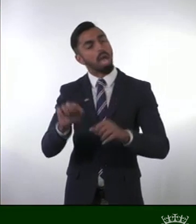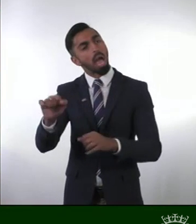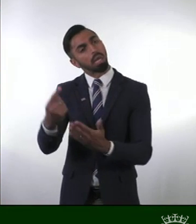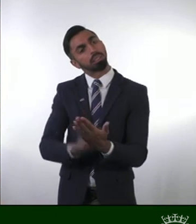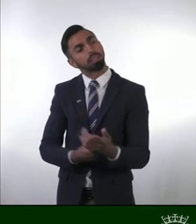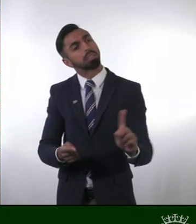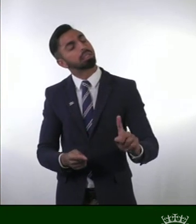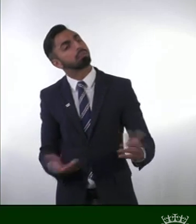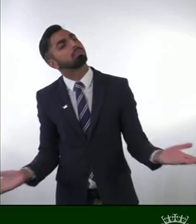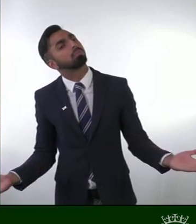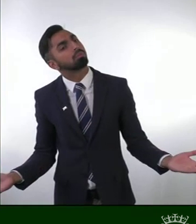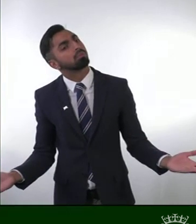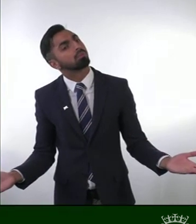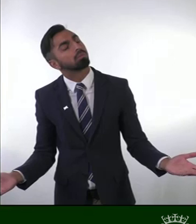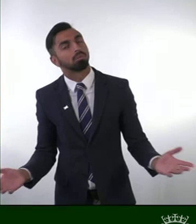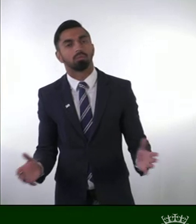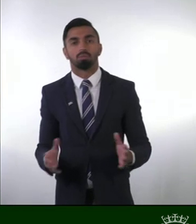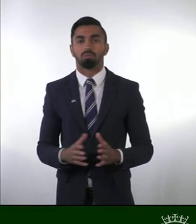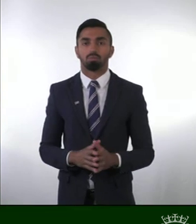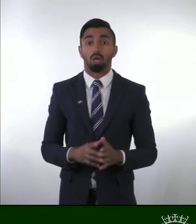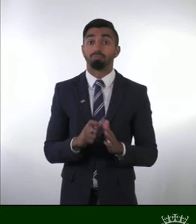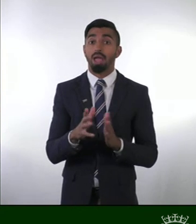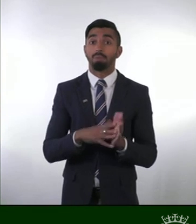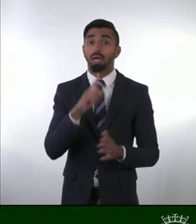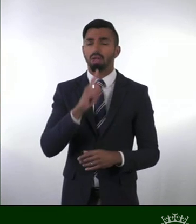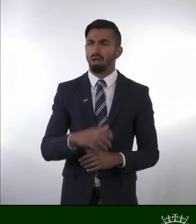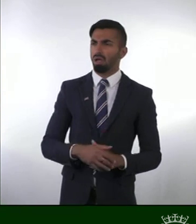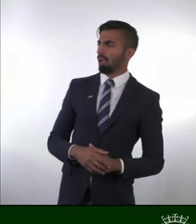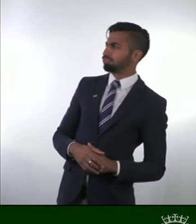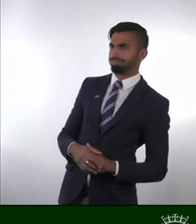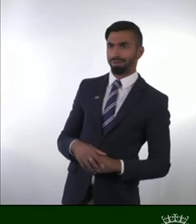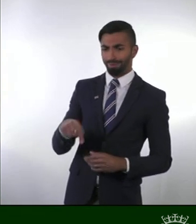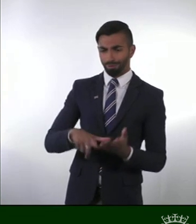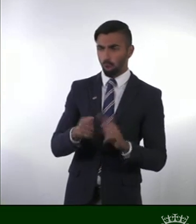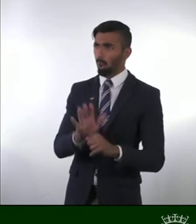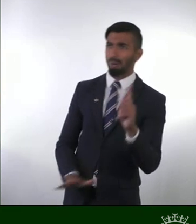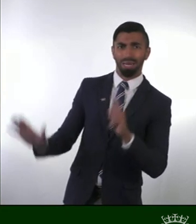Actually, the people of this country are overwhelmingly following the guidance that the Government give.